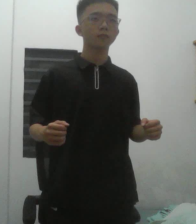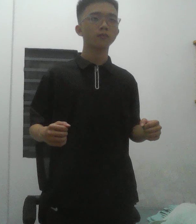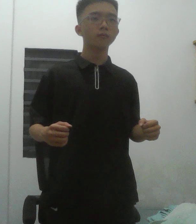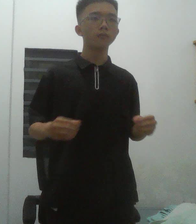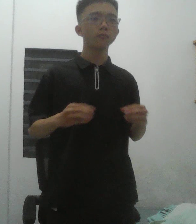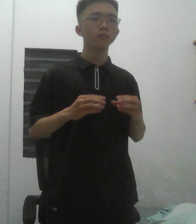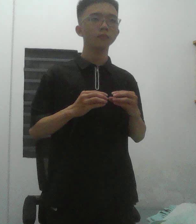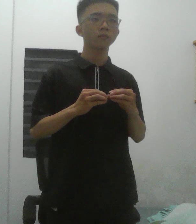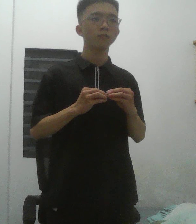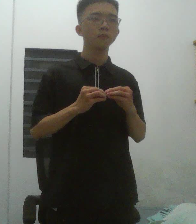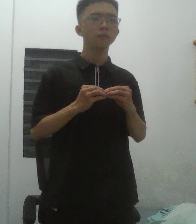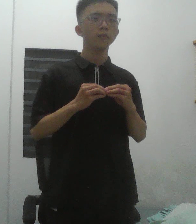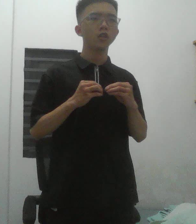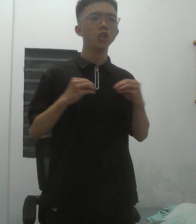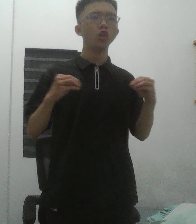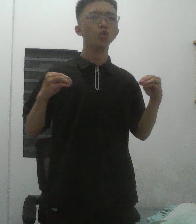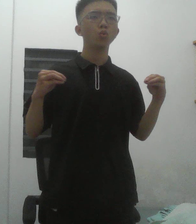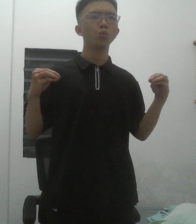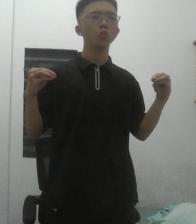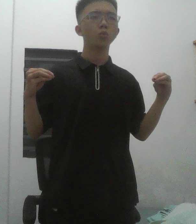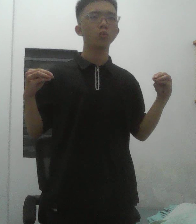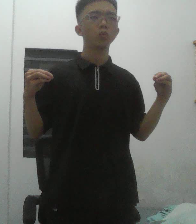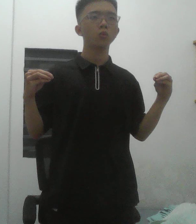nhieu